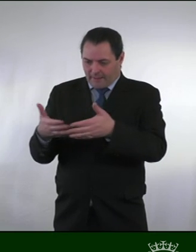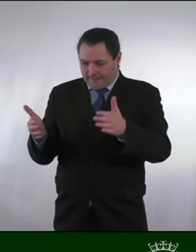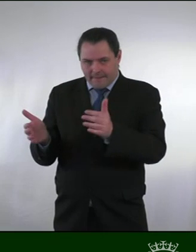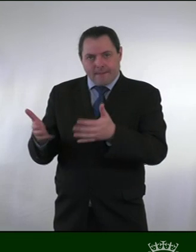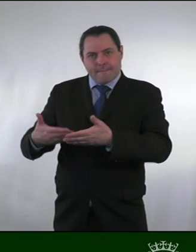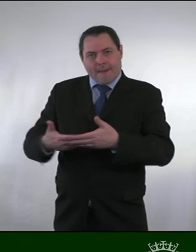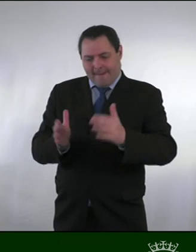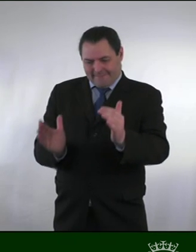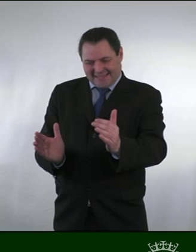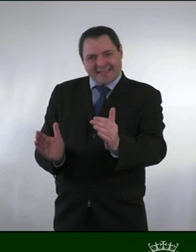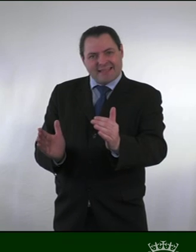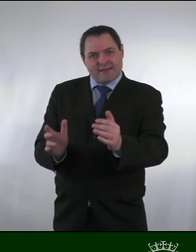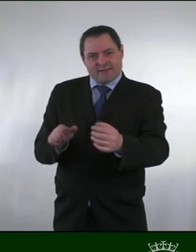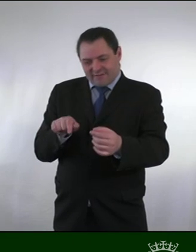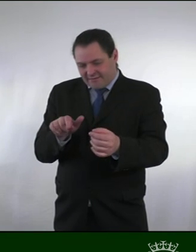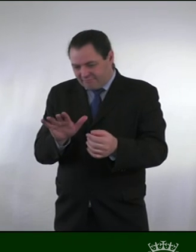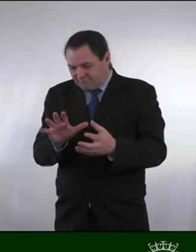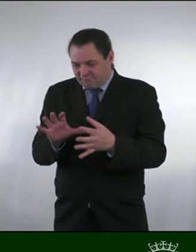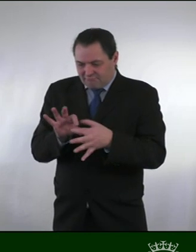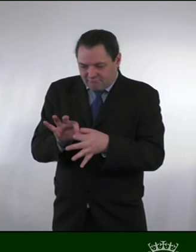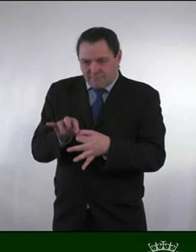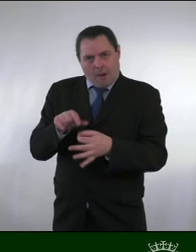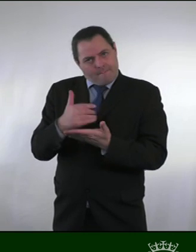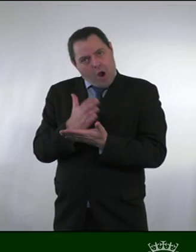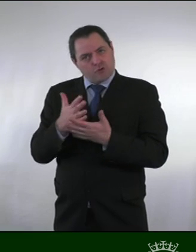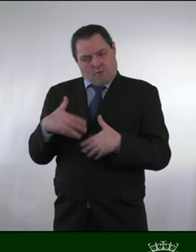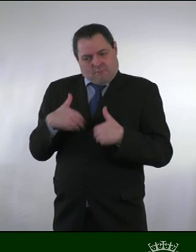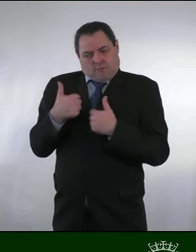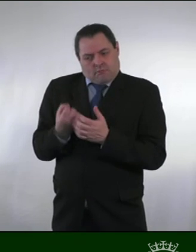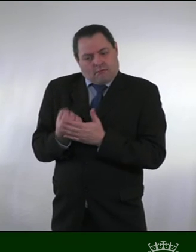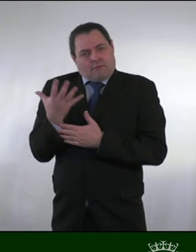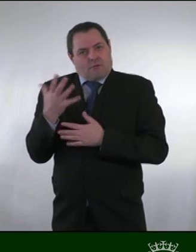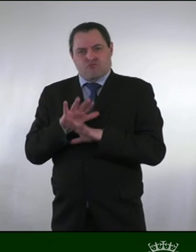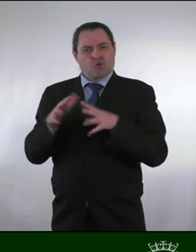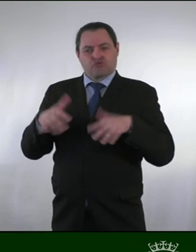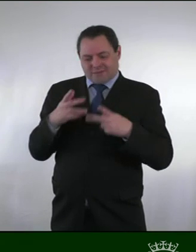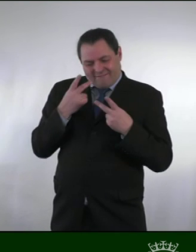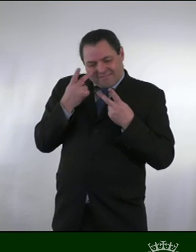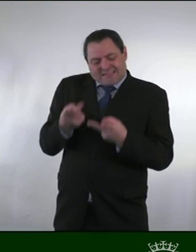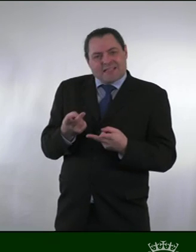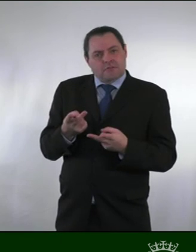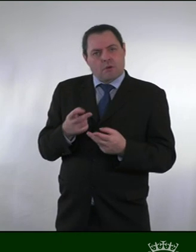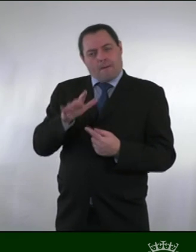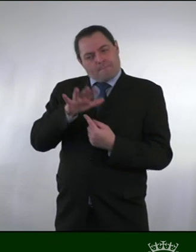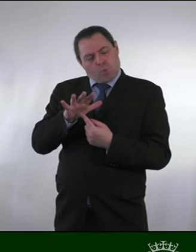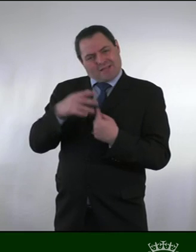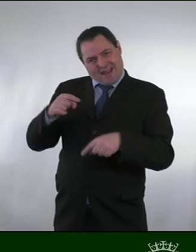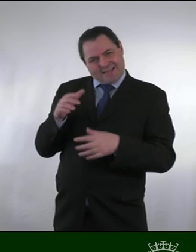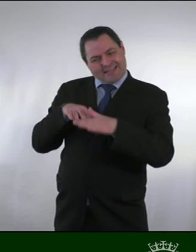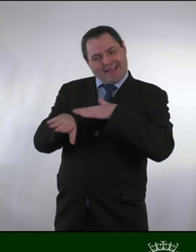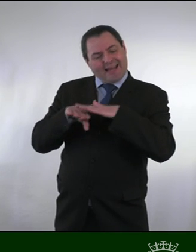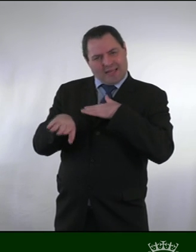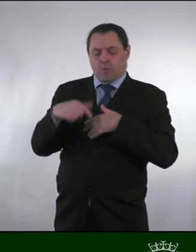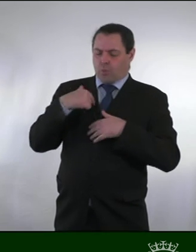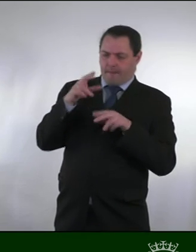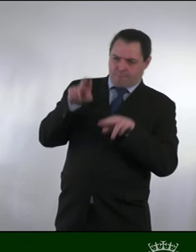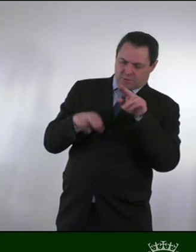That is why the current guidance has been put in place—and yes, we will be monitoring it to ensure that it is observed.